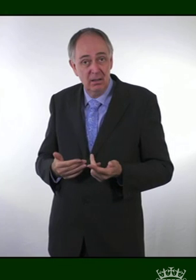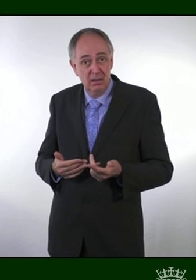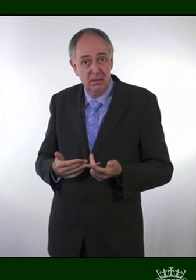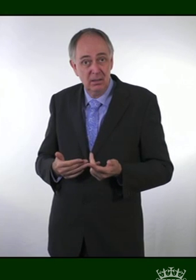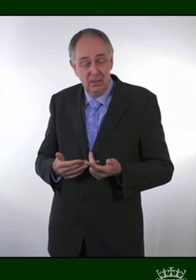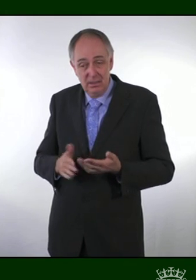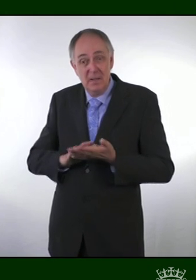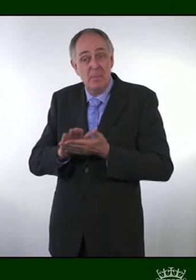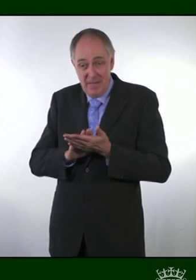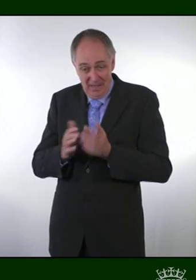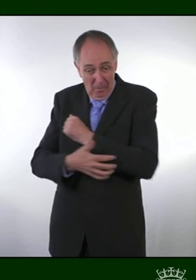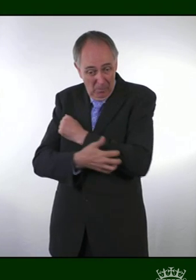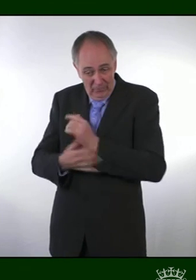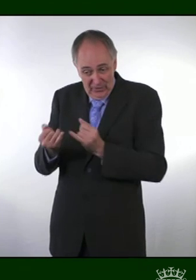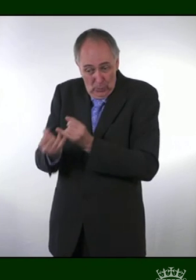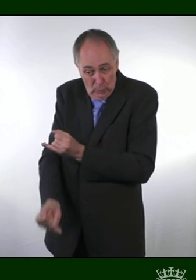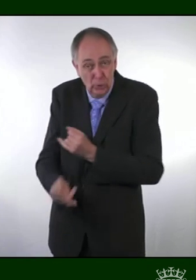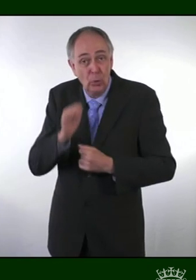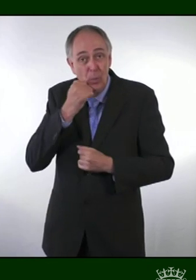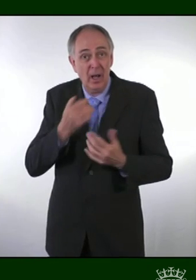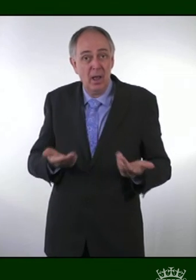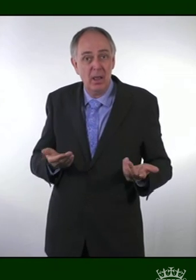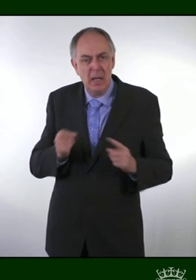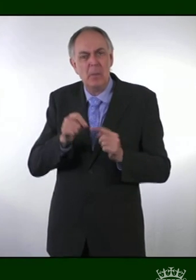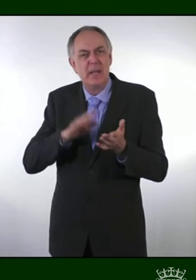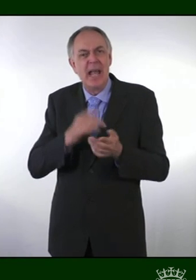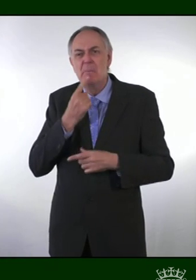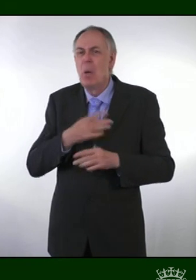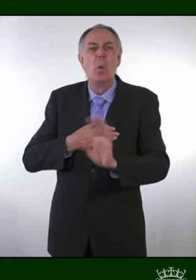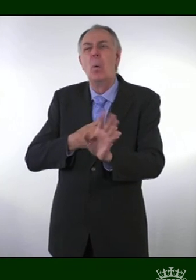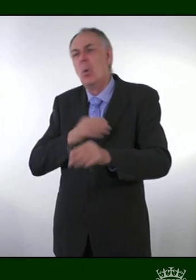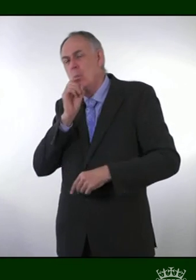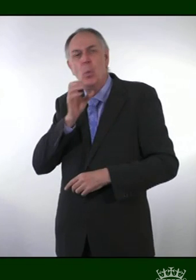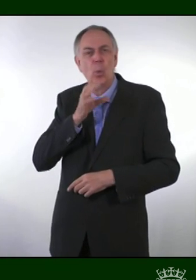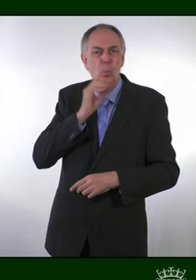That will drive up poverty, something the Prime Minister says he does not intend to do.